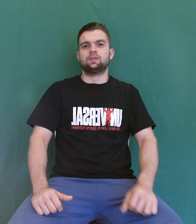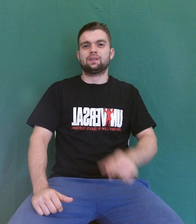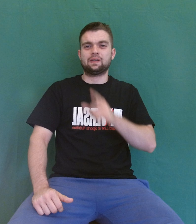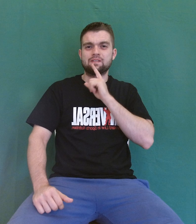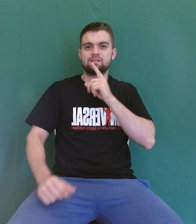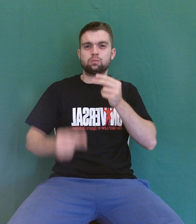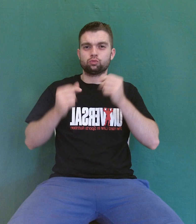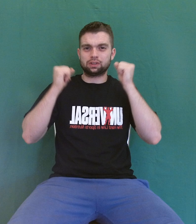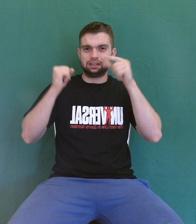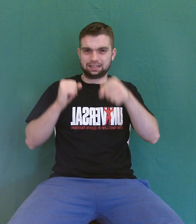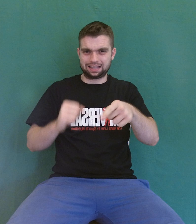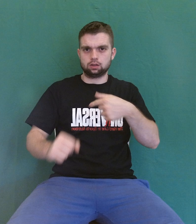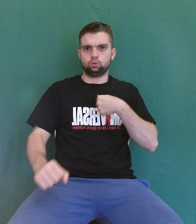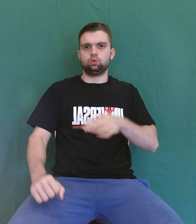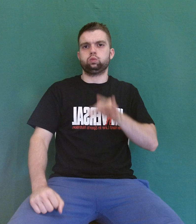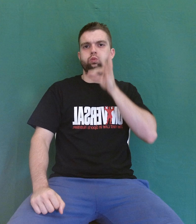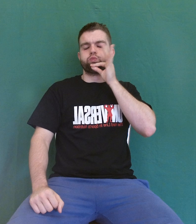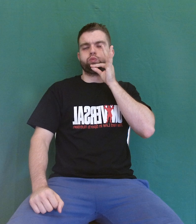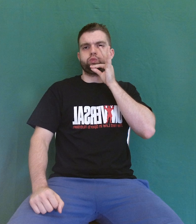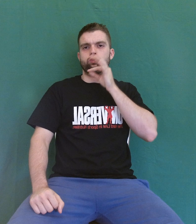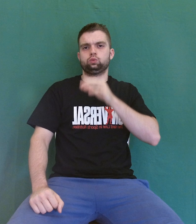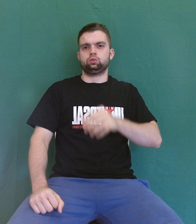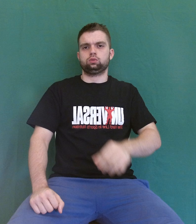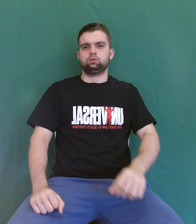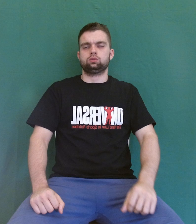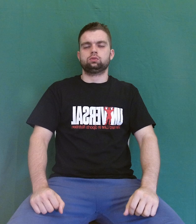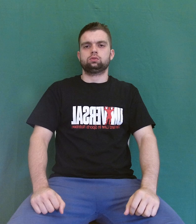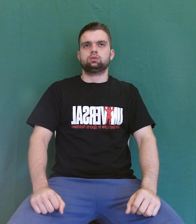ΙΔΙΟ ΠΡΟΒΛΗΜΑ ΥΓΕΙΑ ΕΓΩ ΦΟΒΑΜΑΙ ΠΟΛΥ